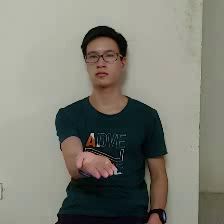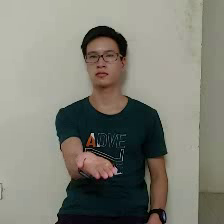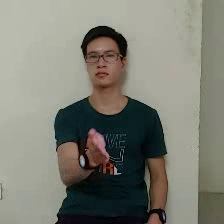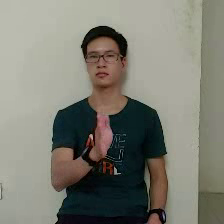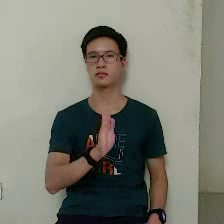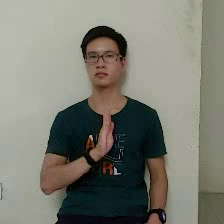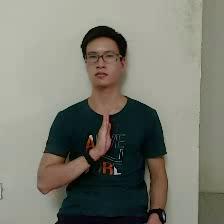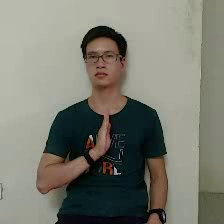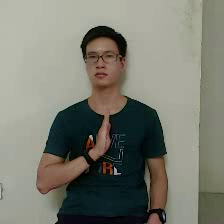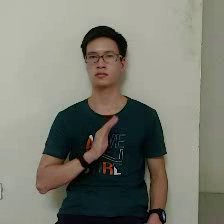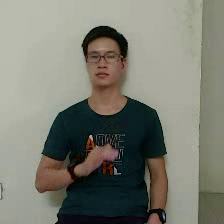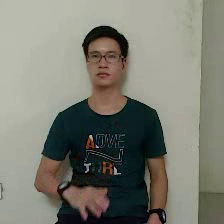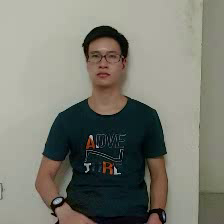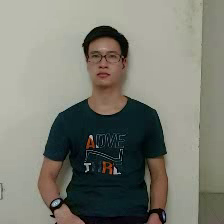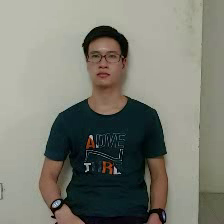Xin phép